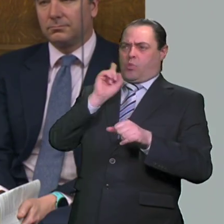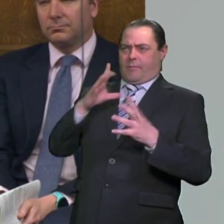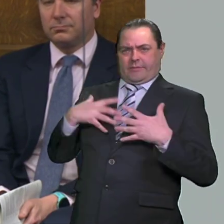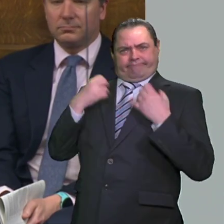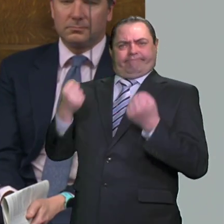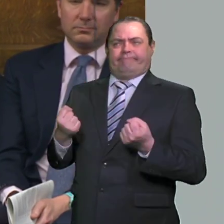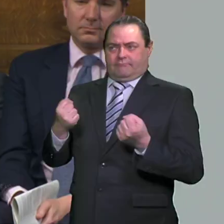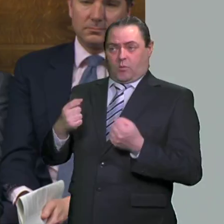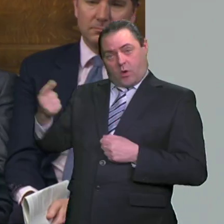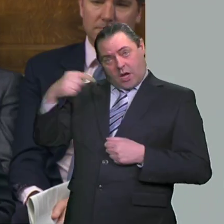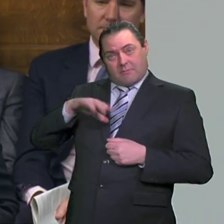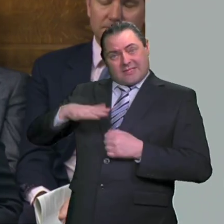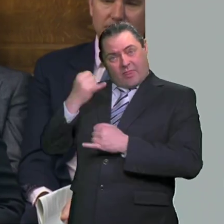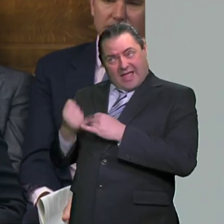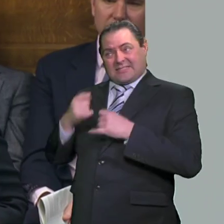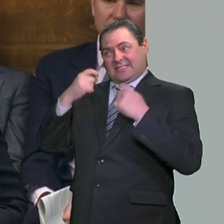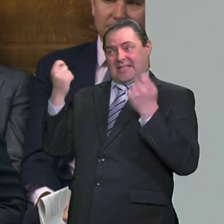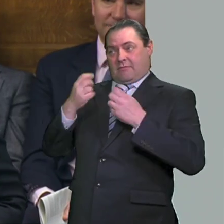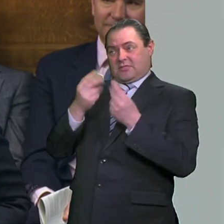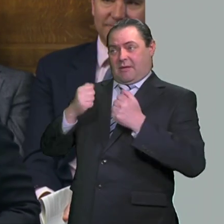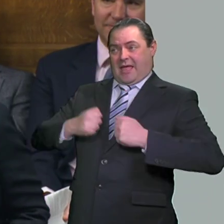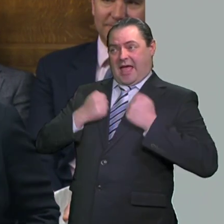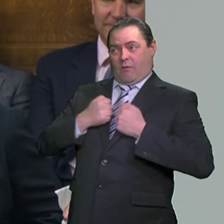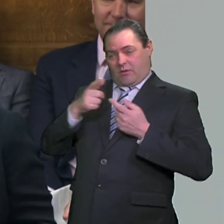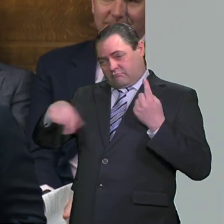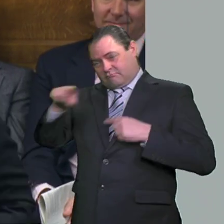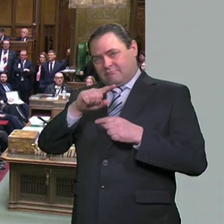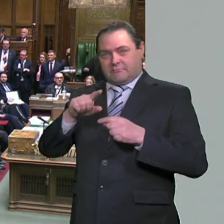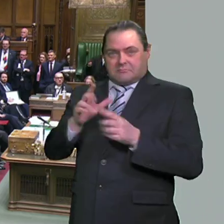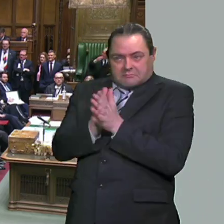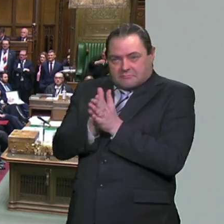Will he visit Southend and celebrate some of our aspiring Lionesses?